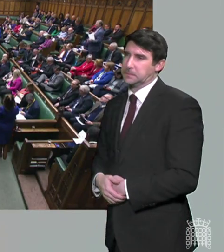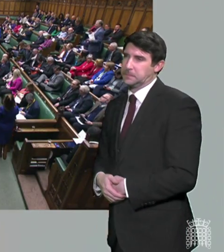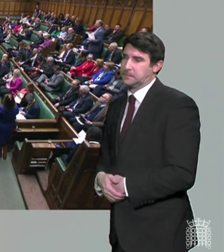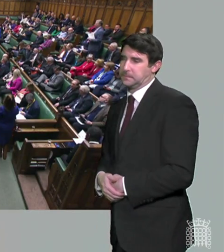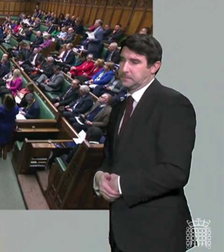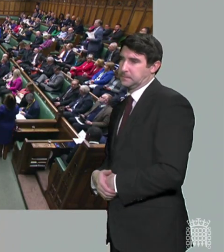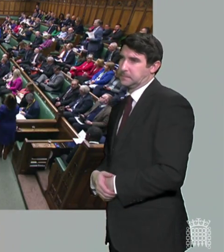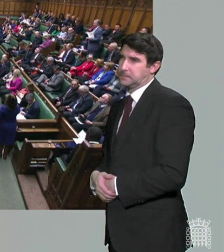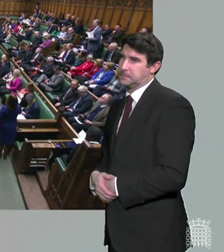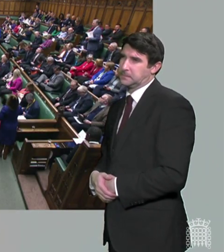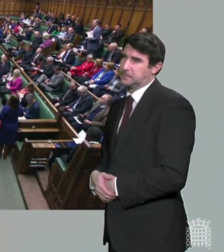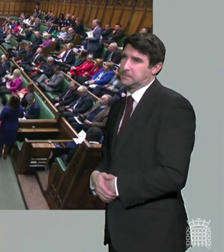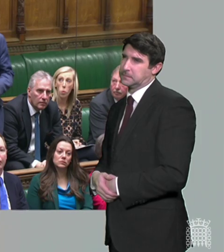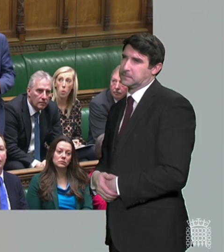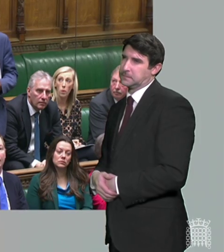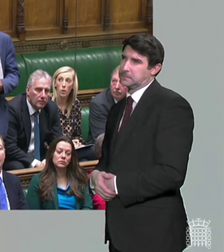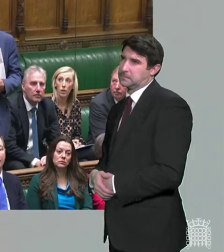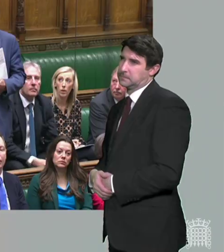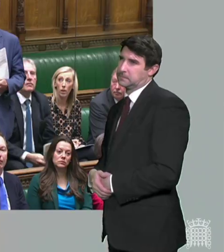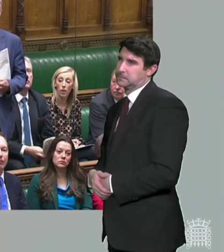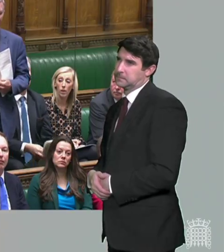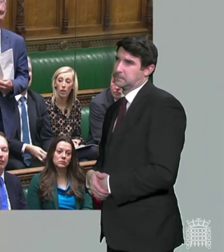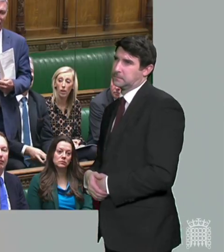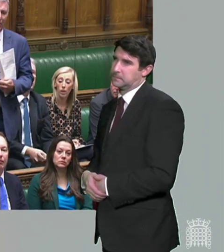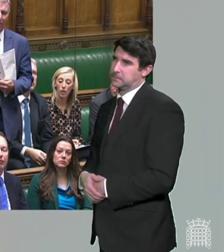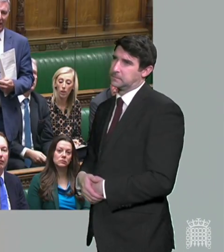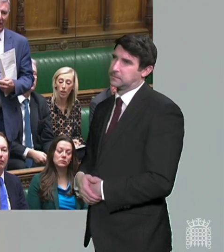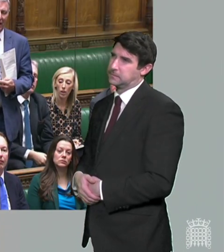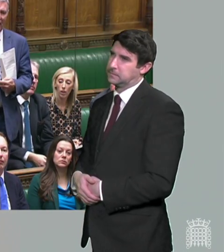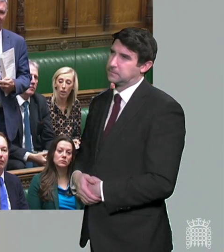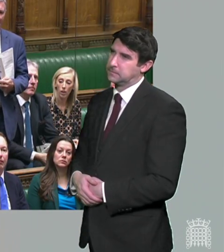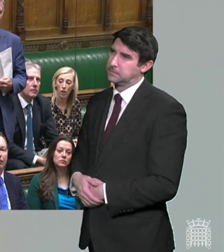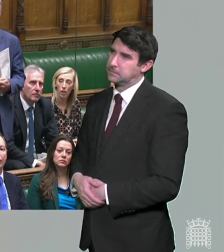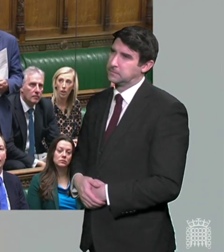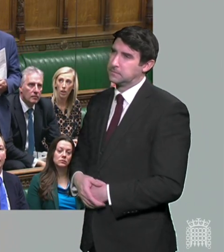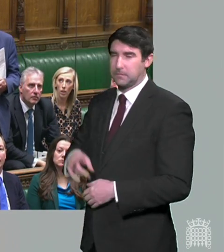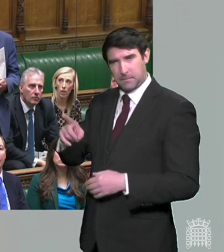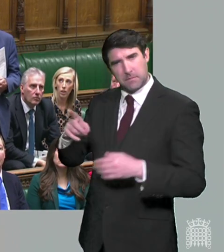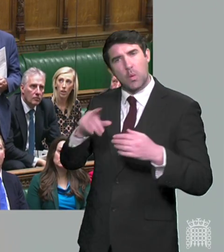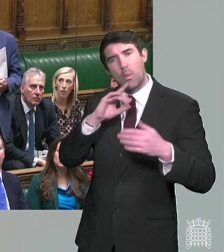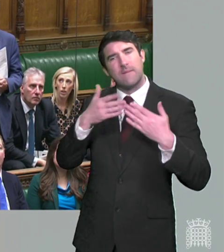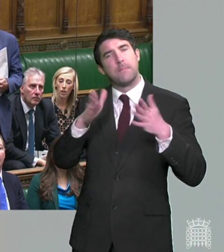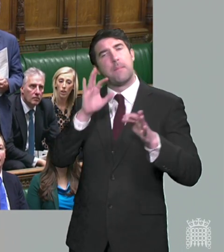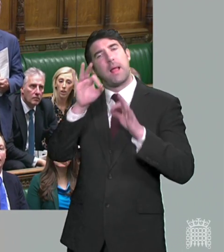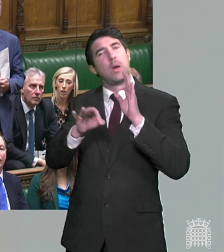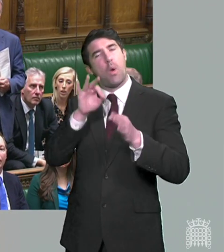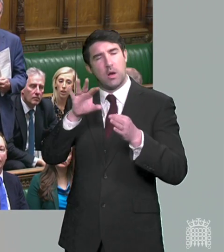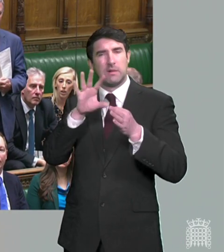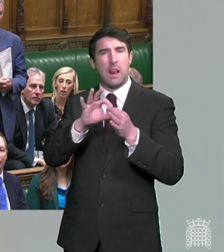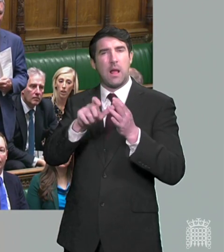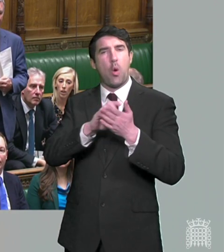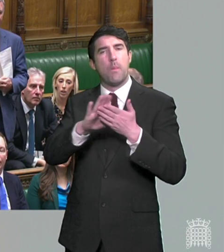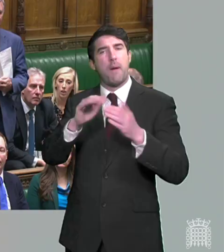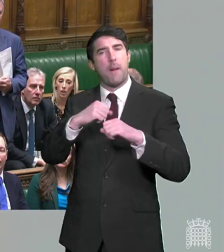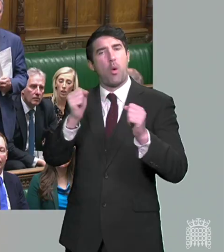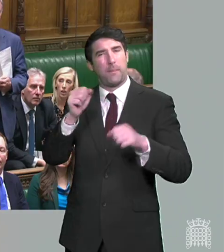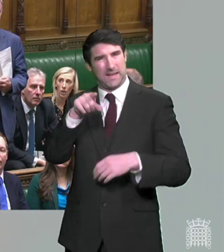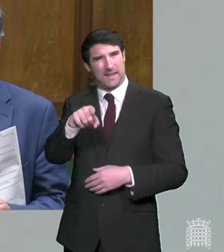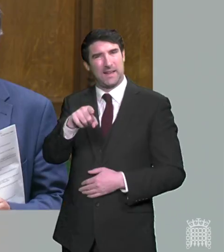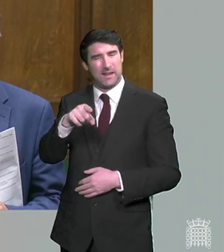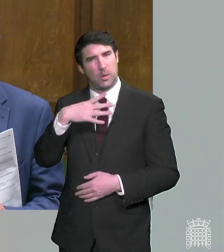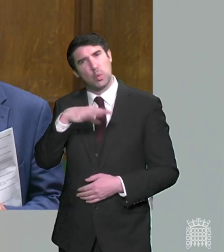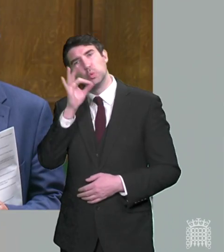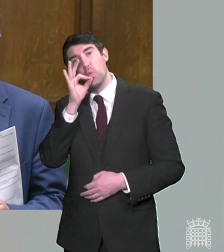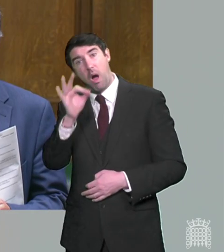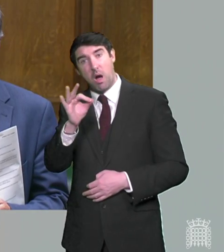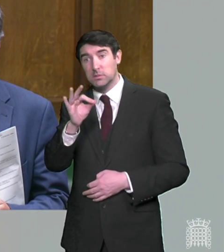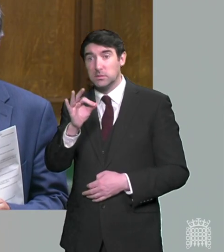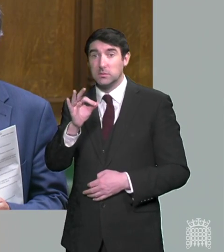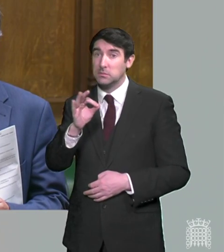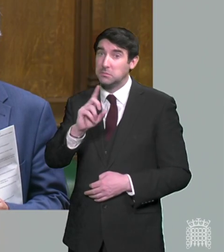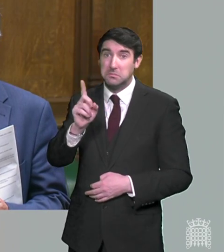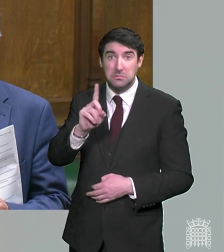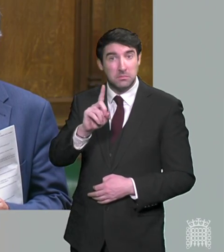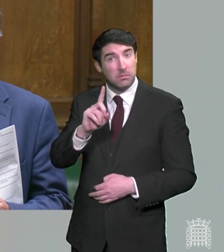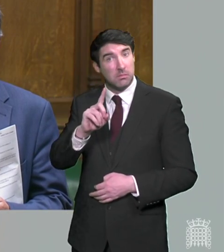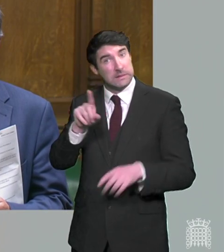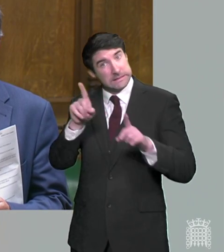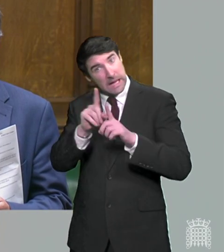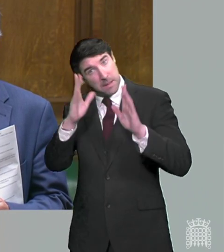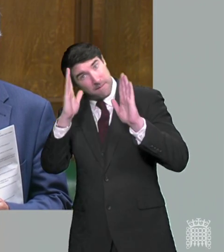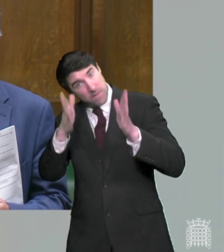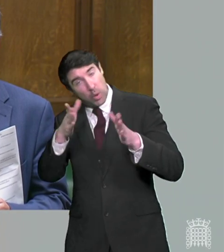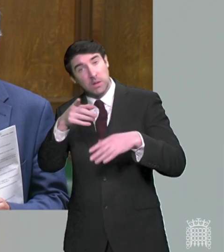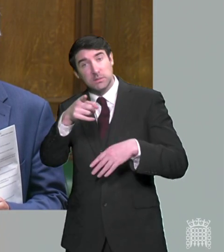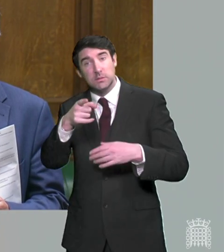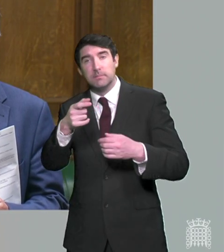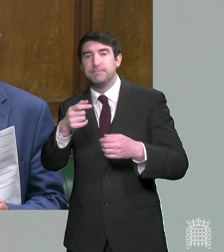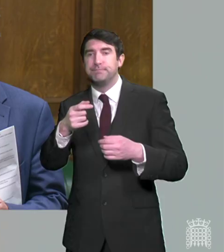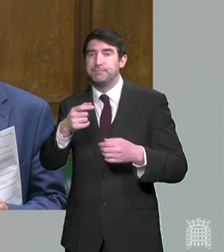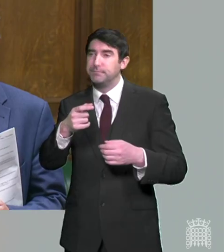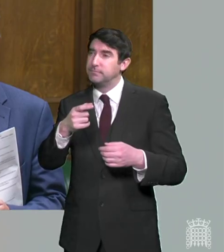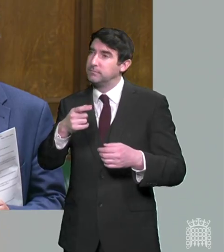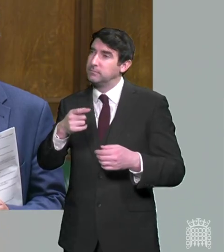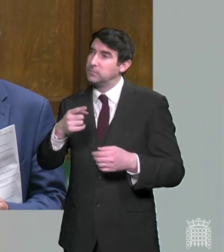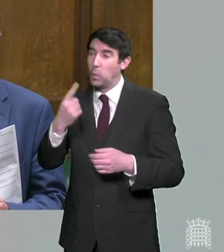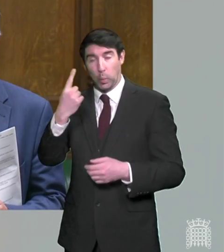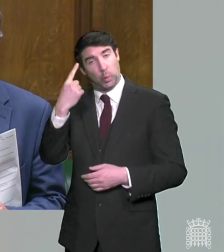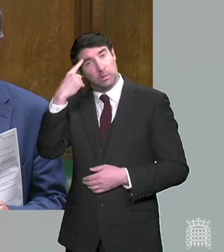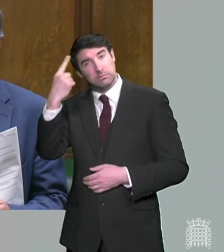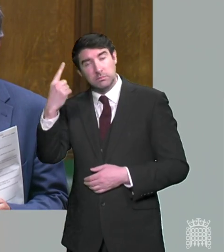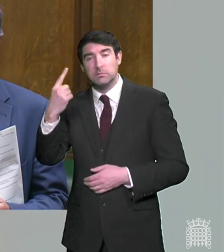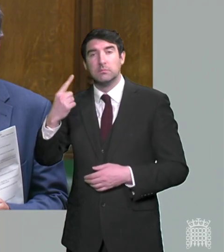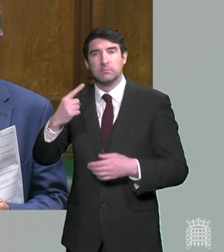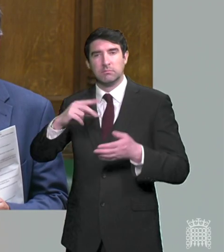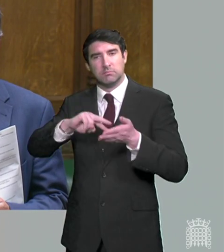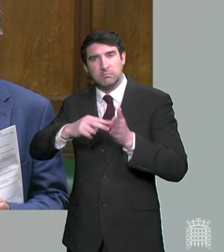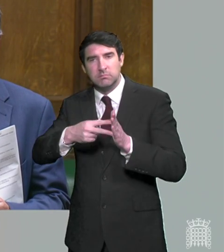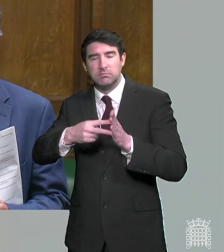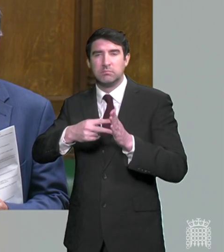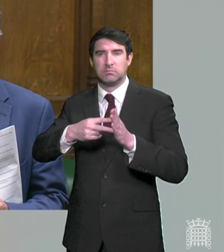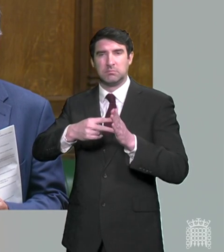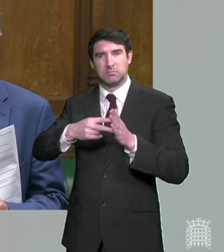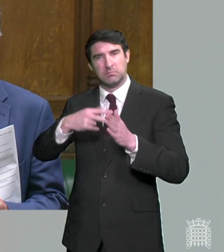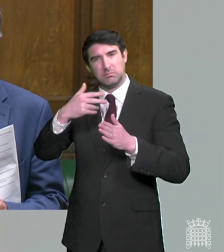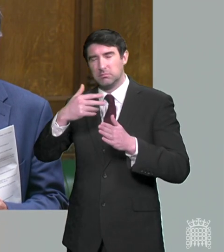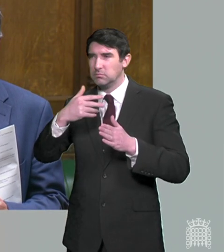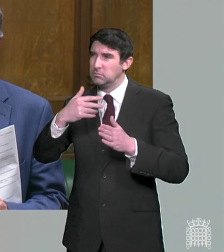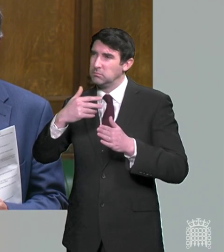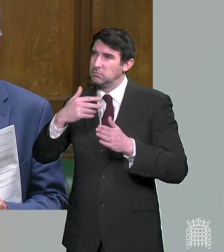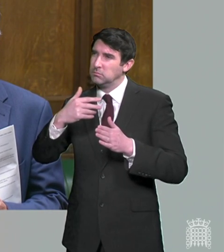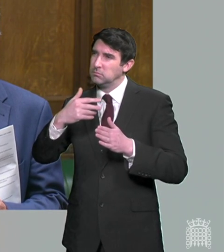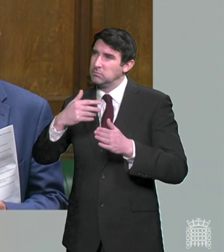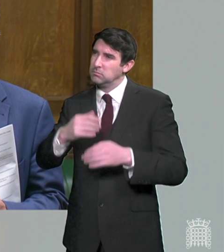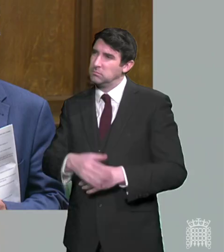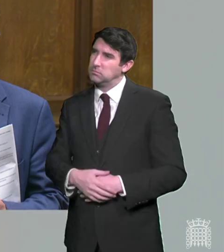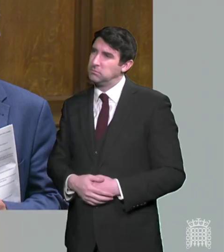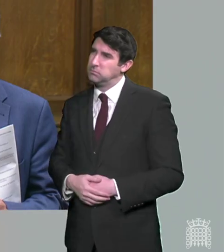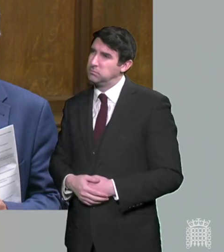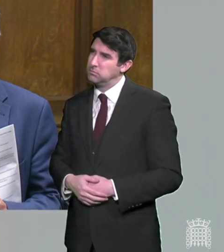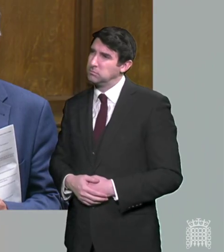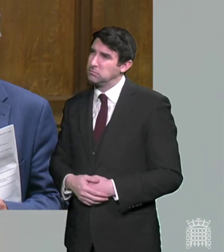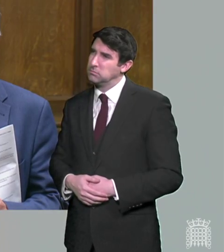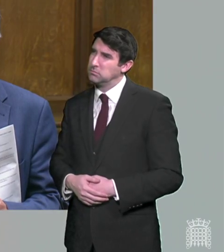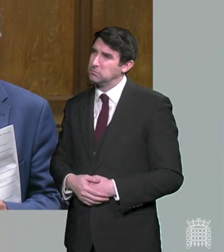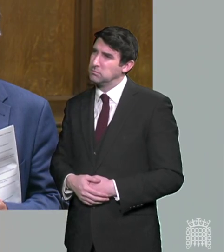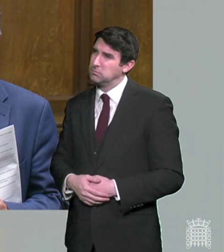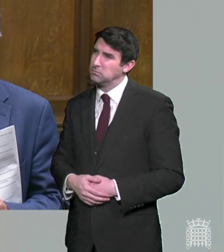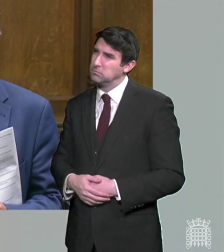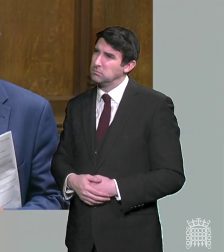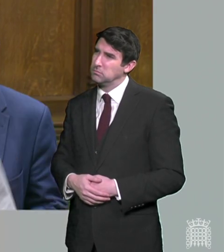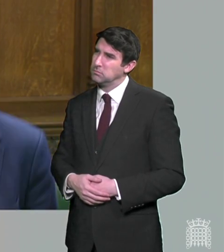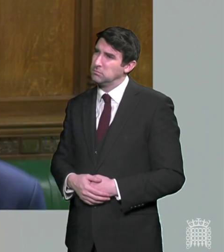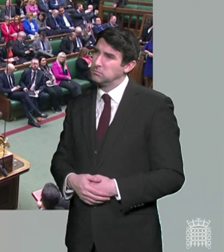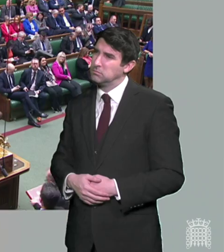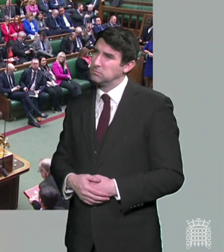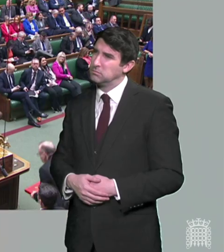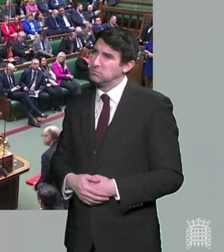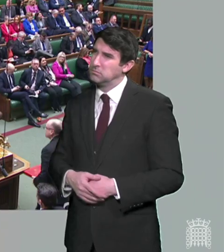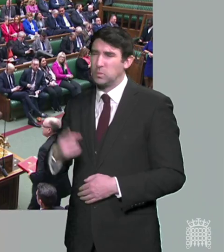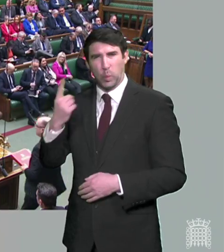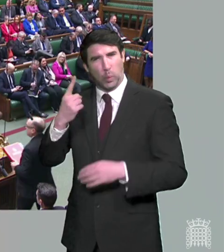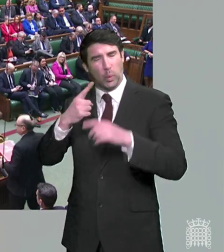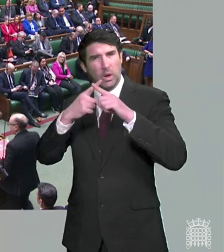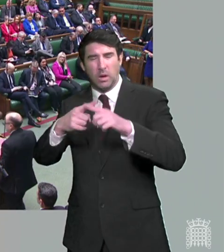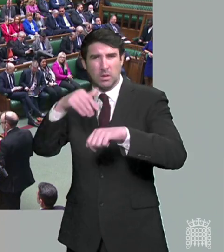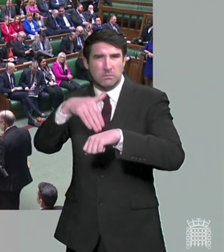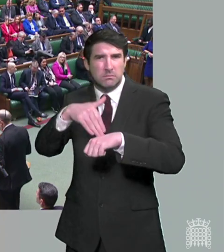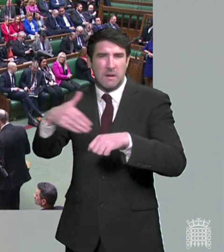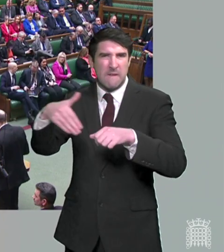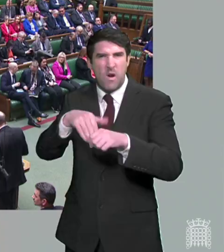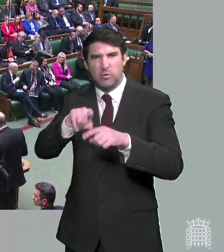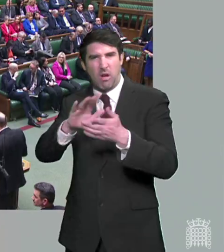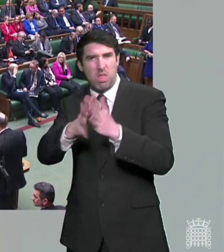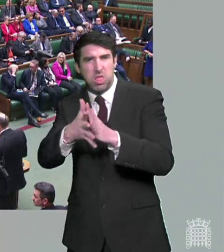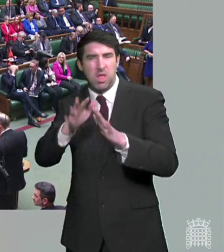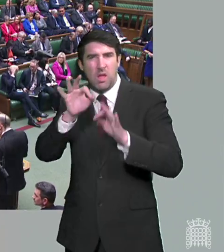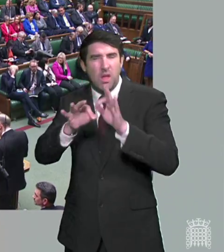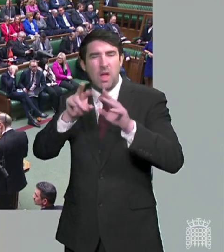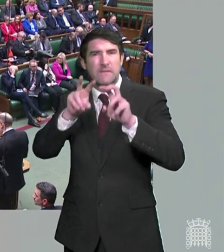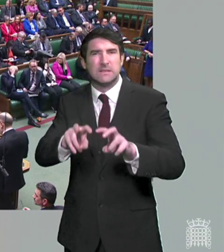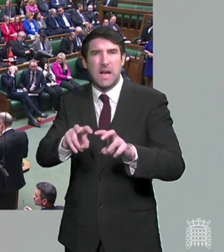In the light of the announcement about the Omagh bombing public inquiry, will the same focus be put on getting justice for those people who constructed, planned and planted, as opposed to a witch hunt against those who have potentially had a dereliction of duty?